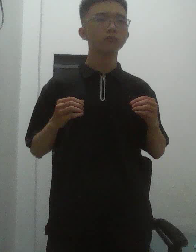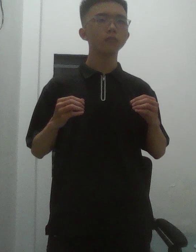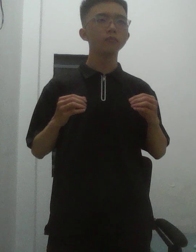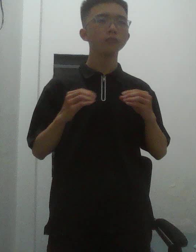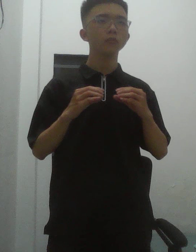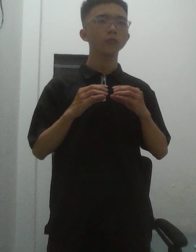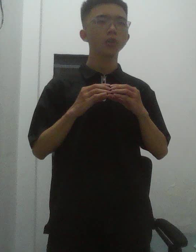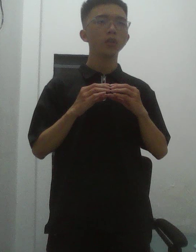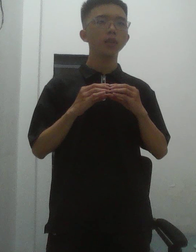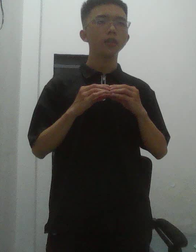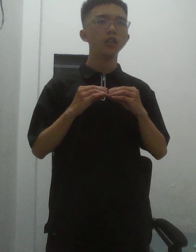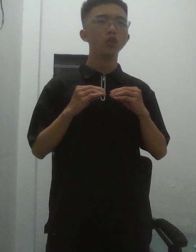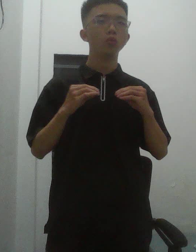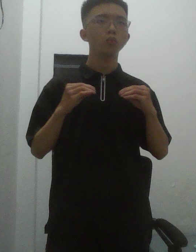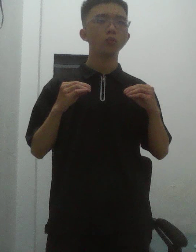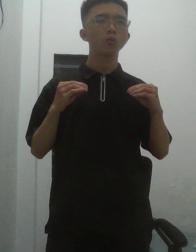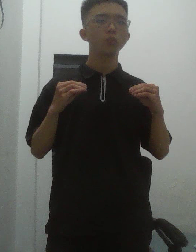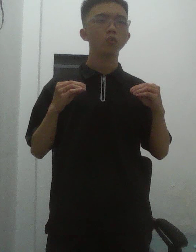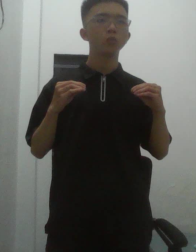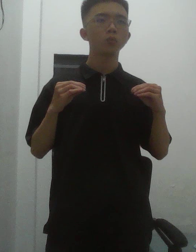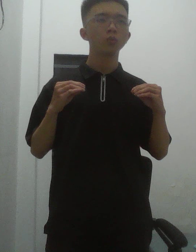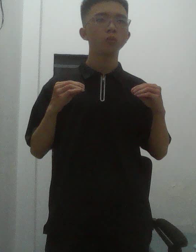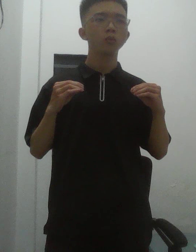nhieu